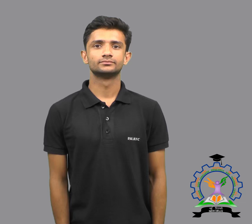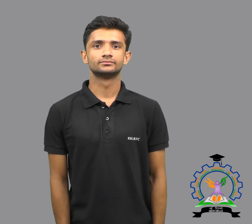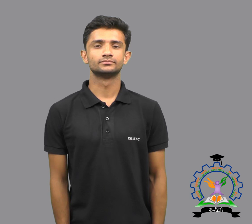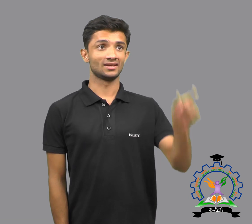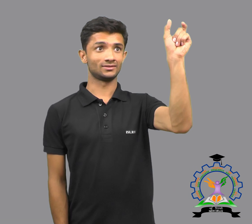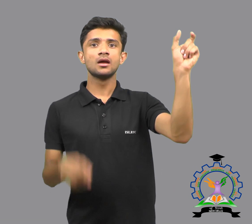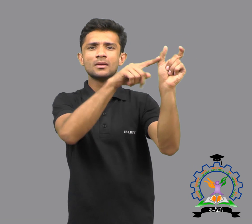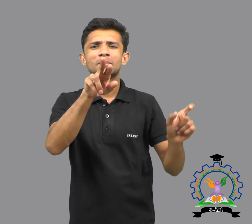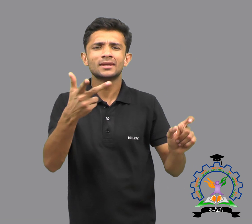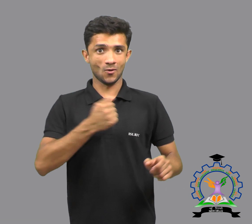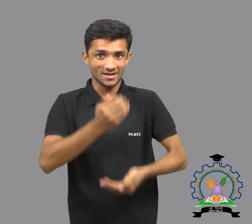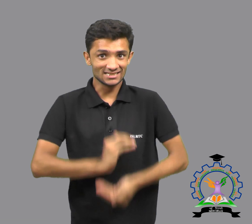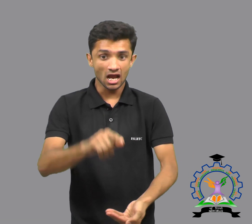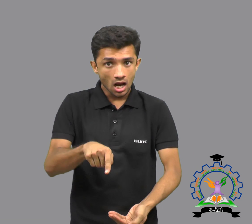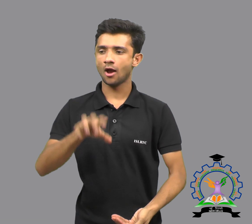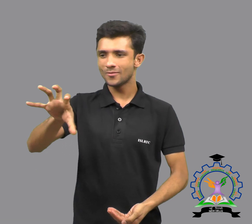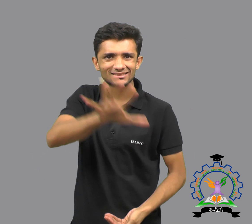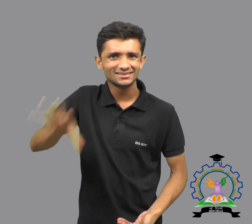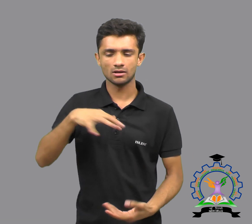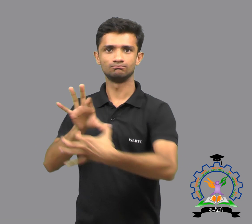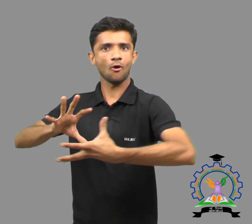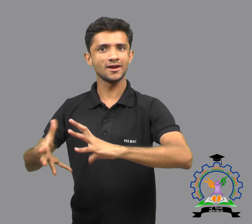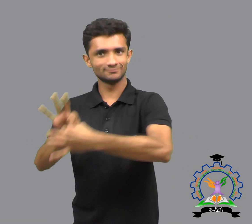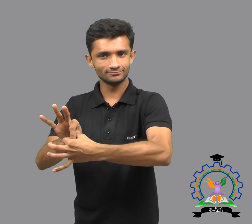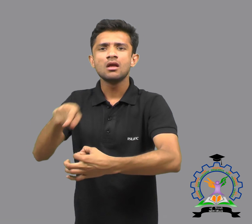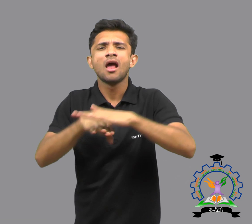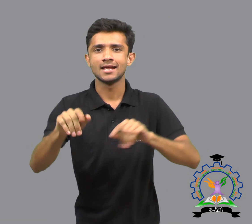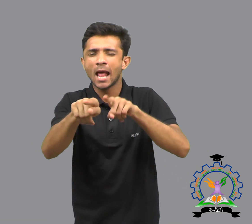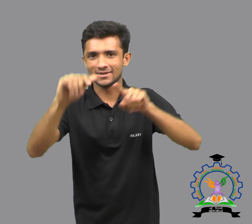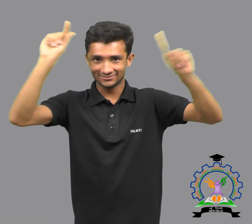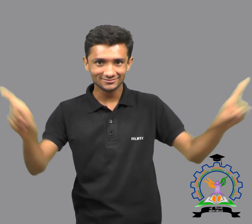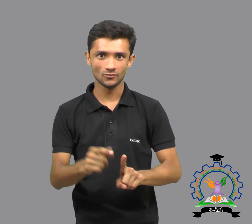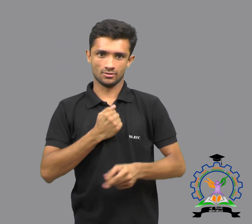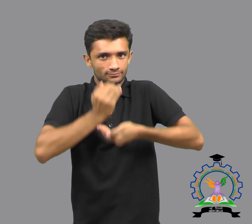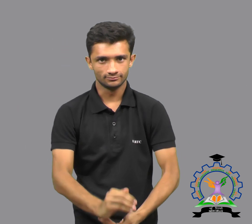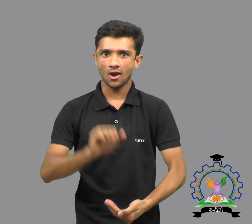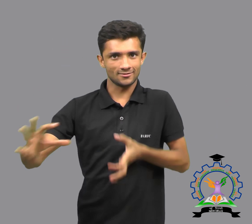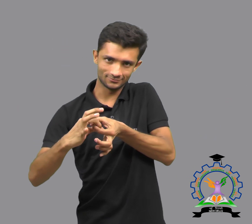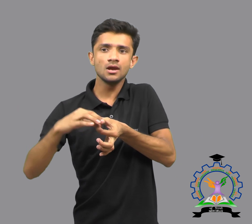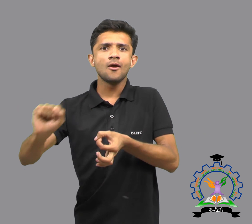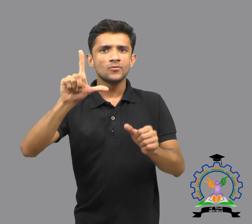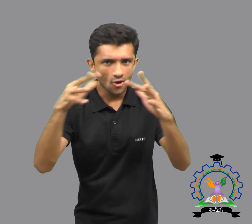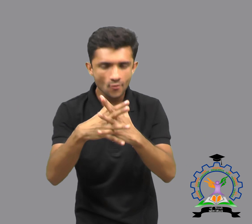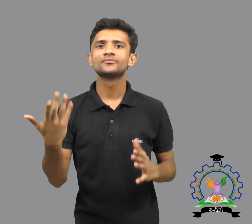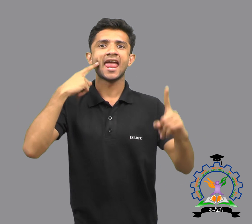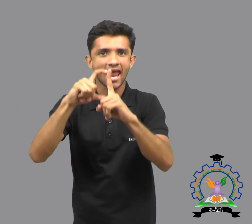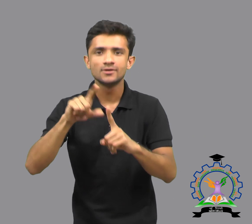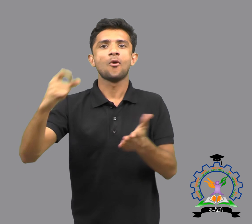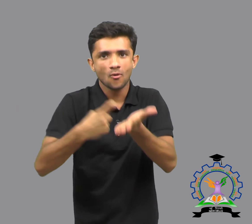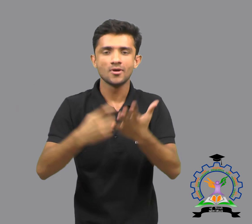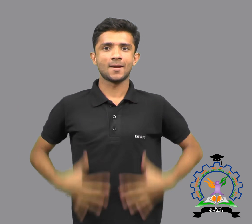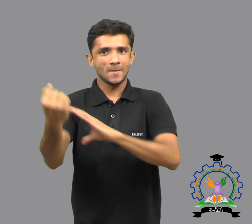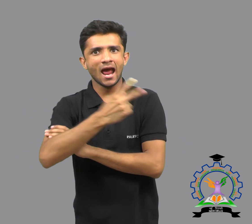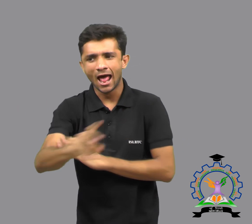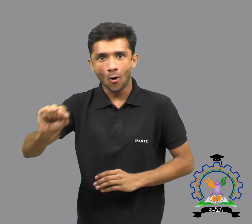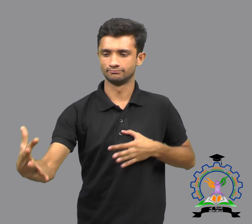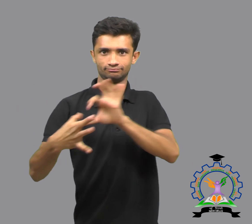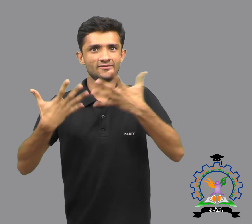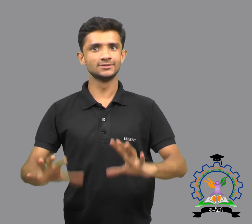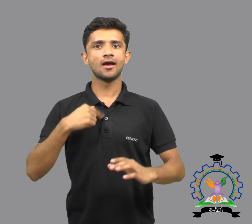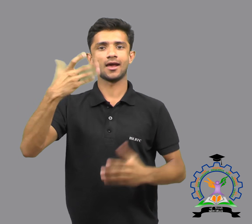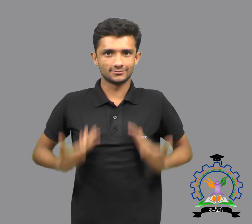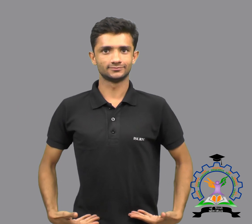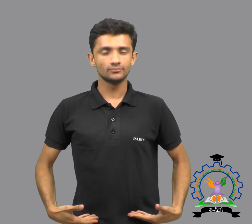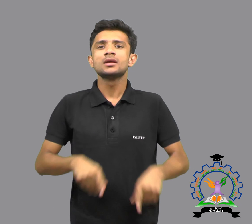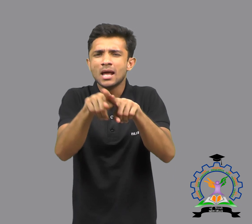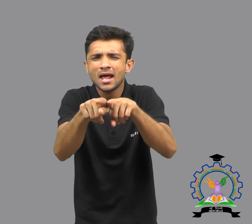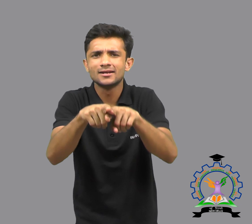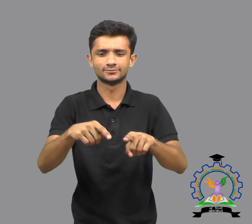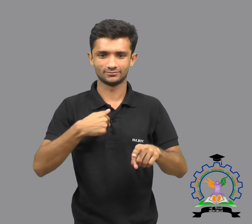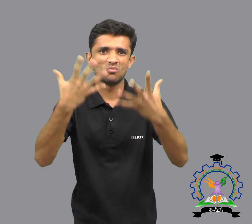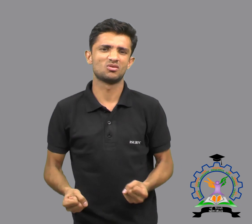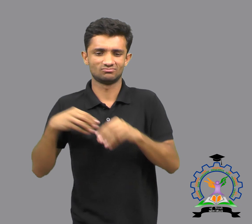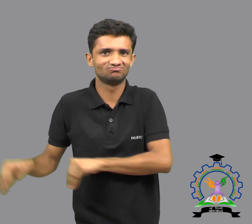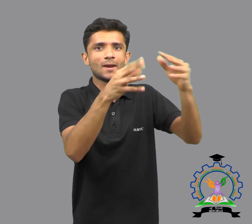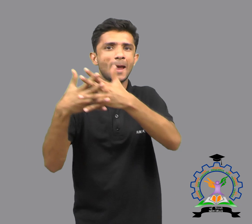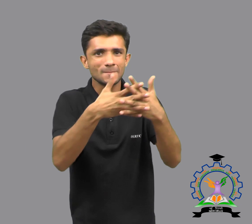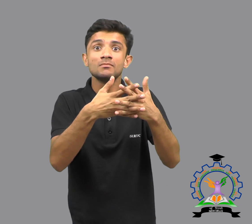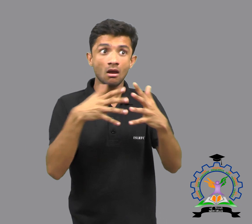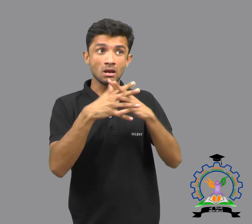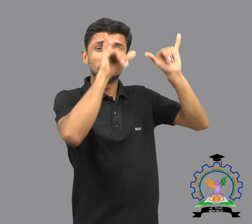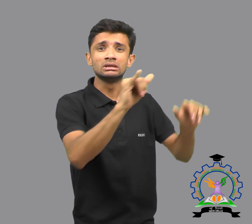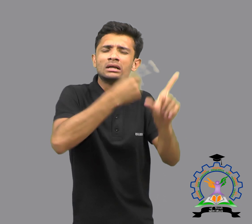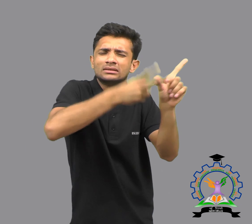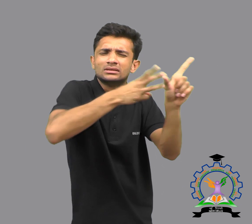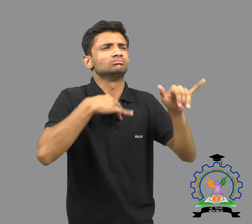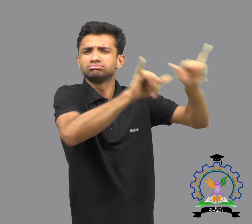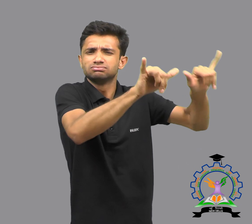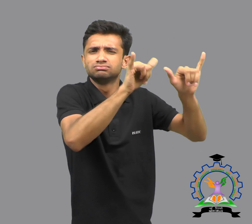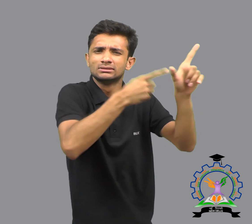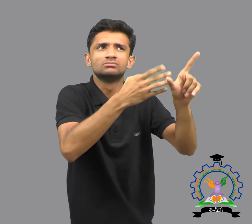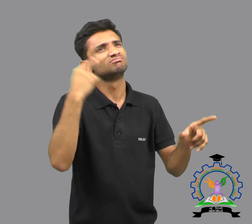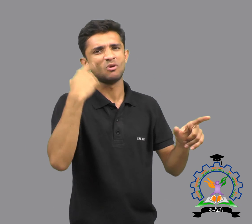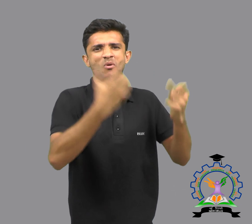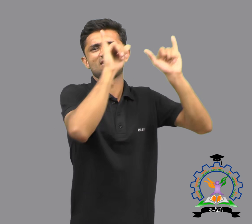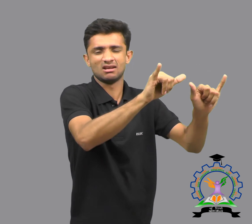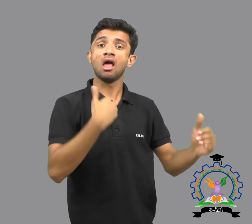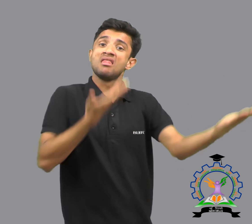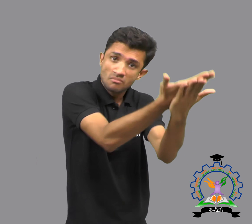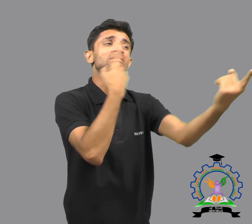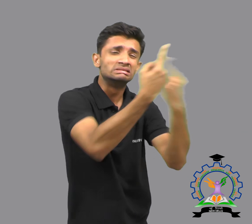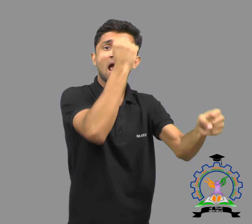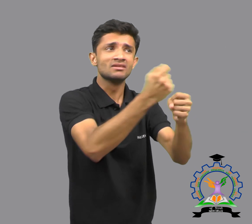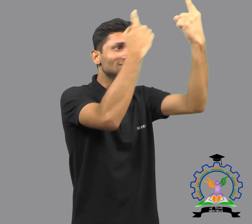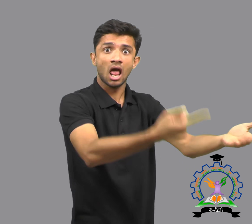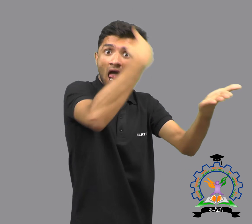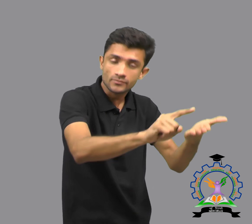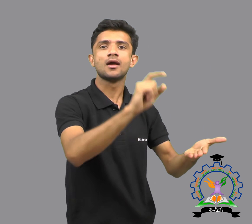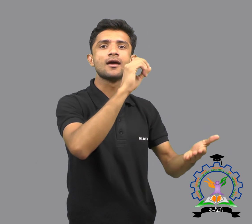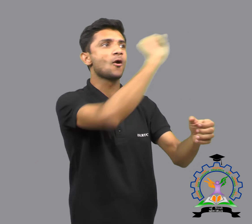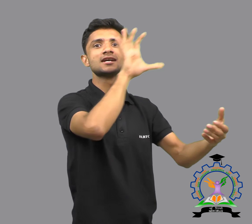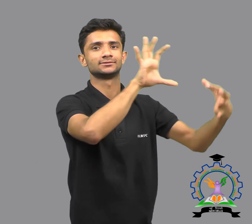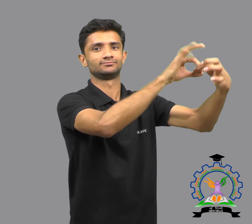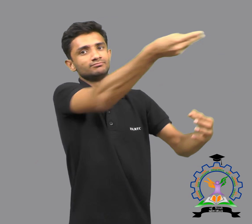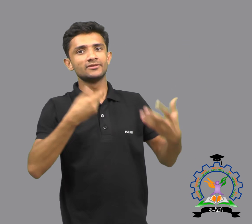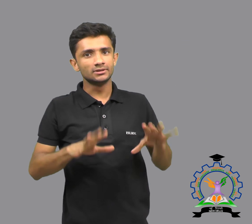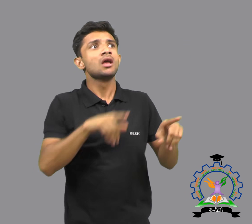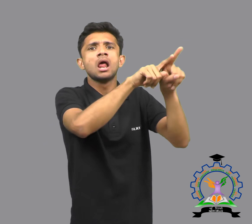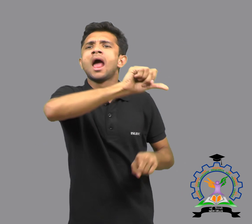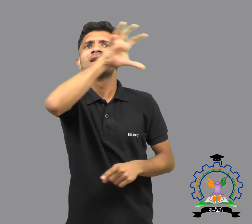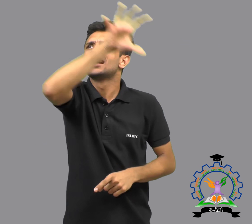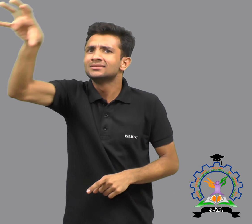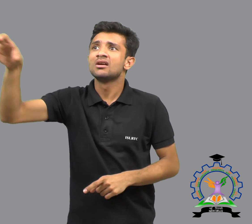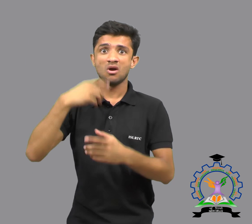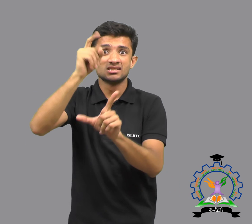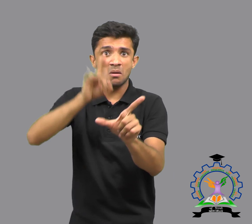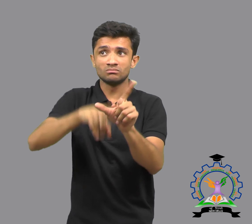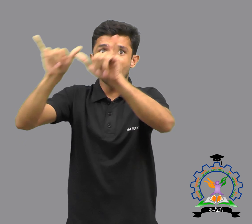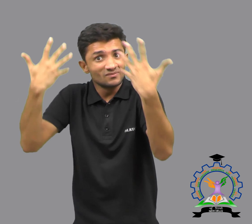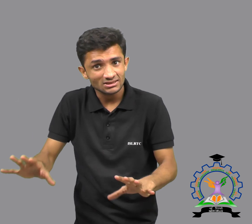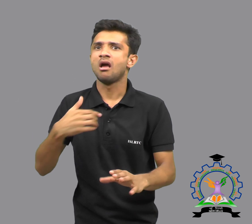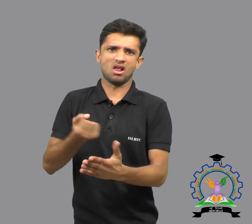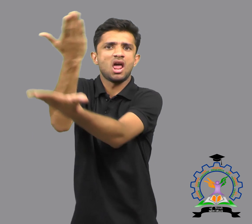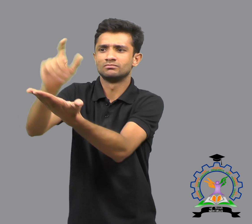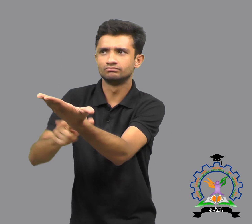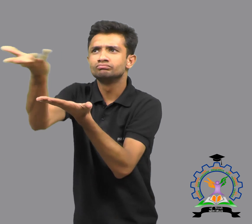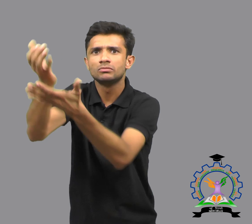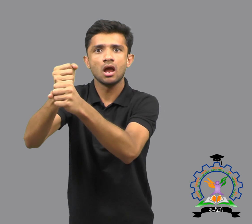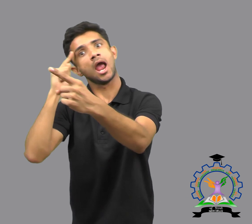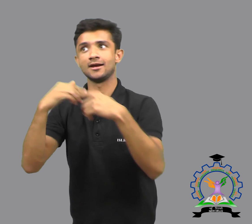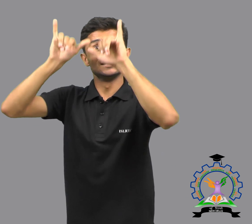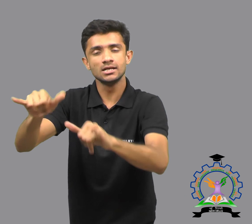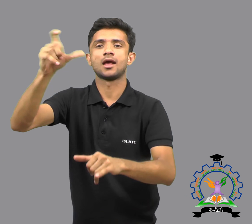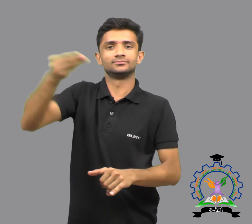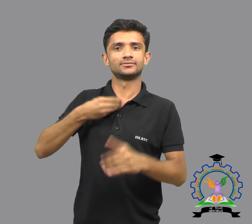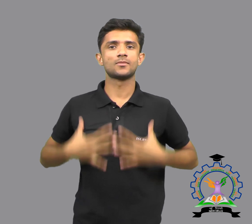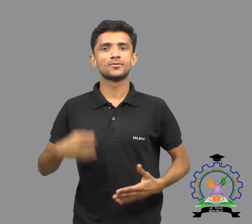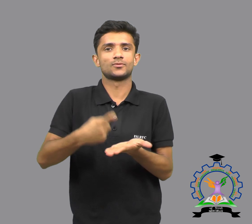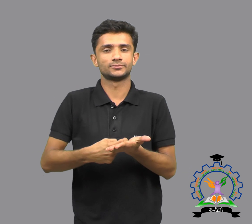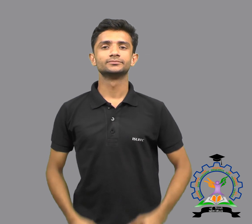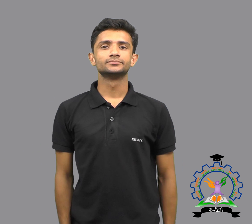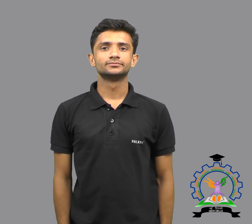Citizenship